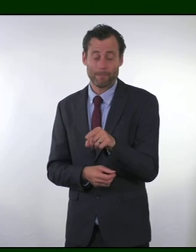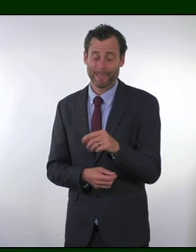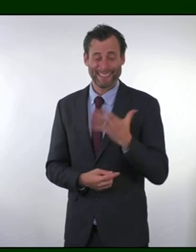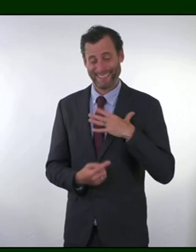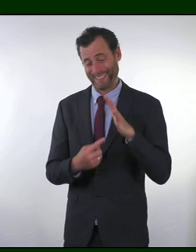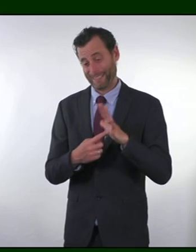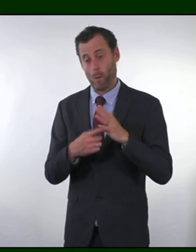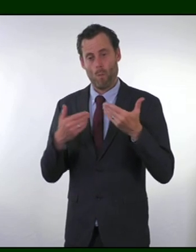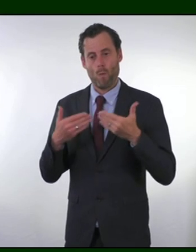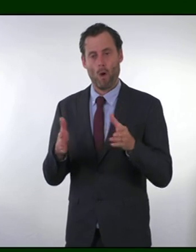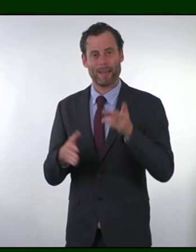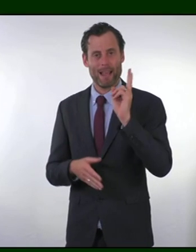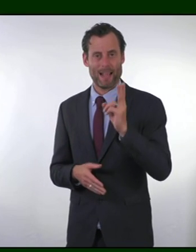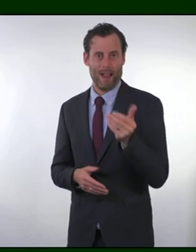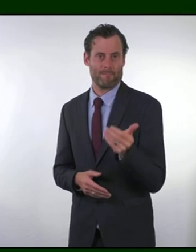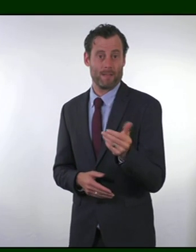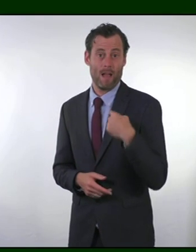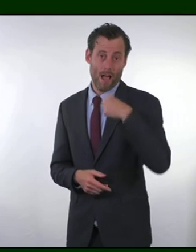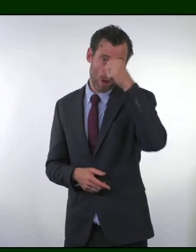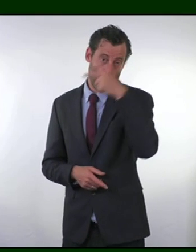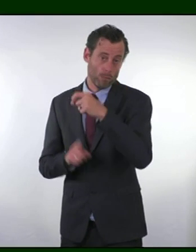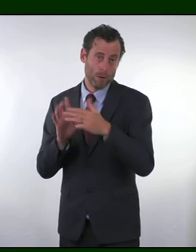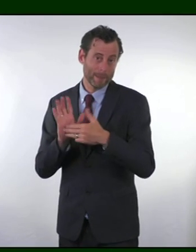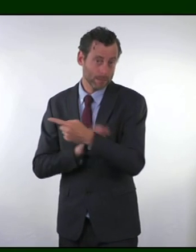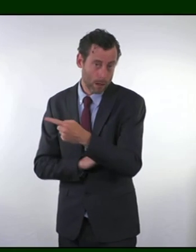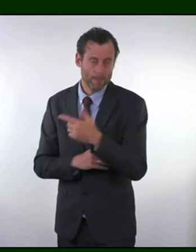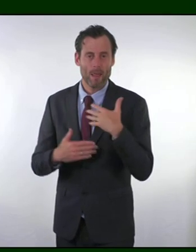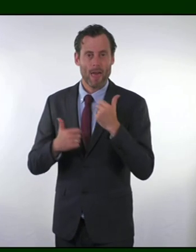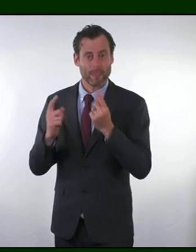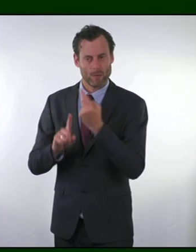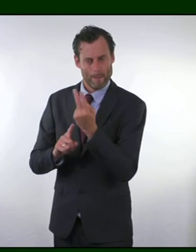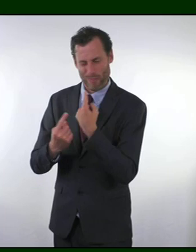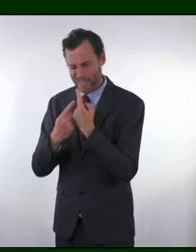I know this is something that the Prime Minister and the Health Secretary are looking at as we speak.